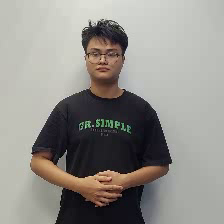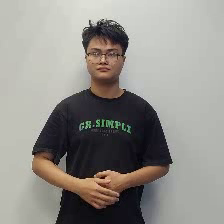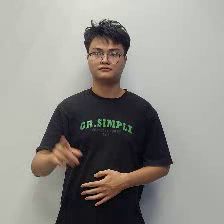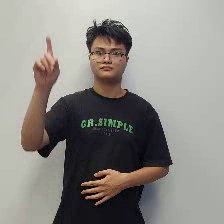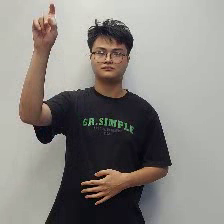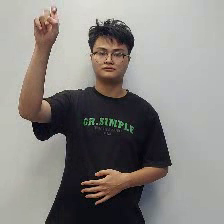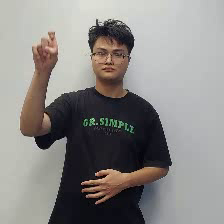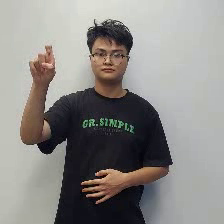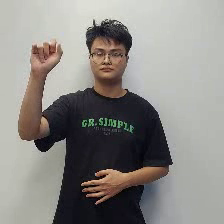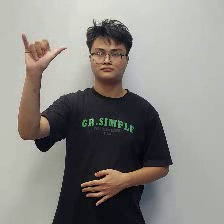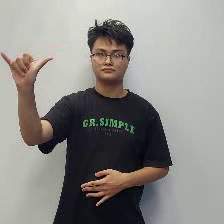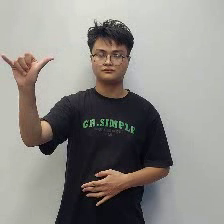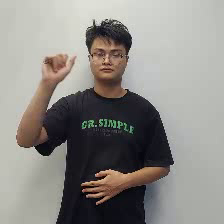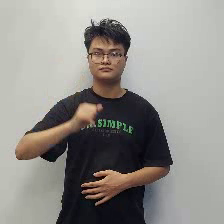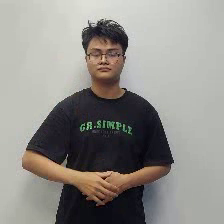Đồng ý